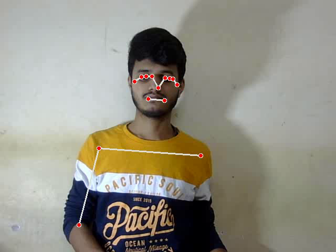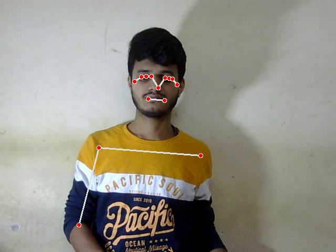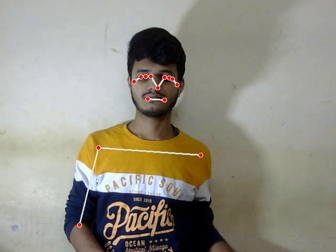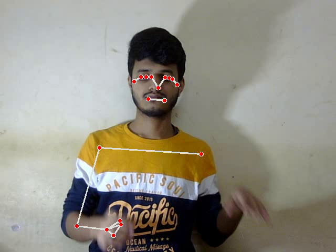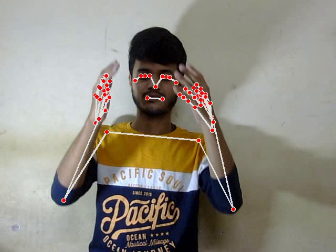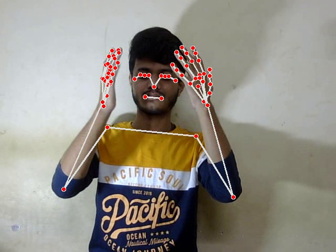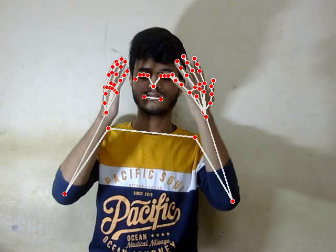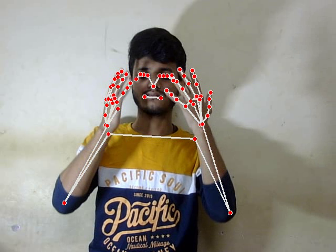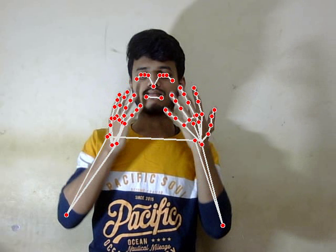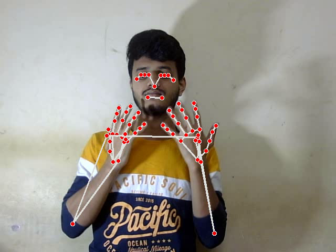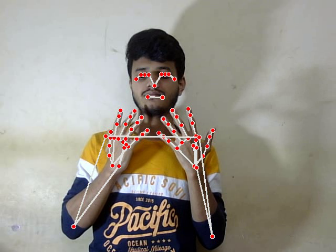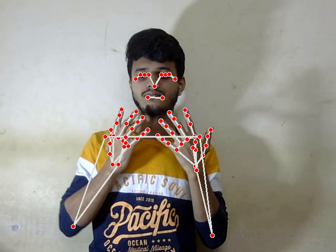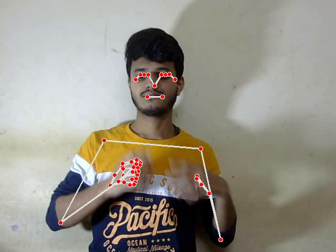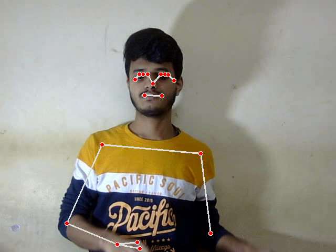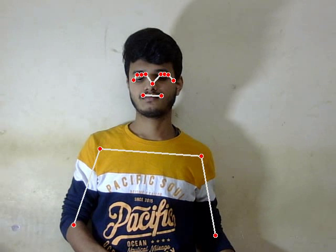sad